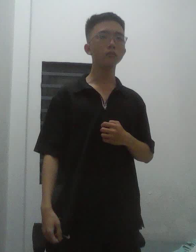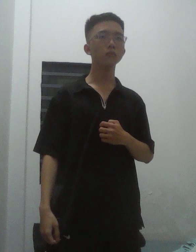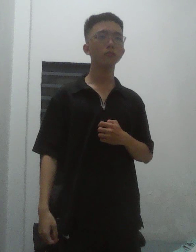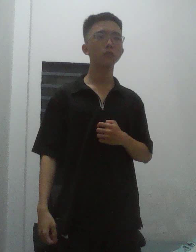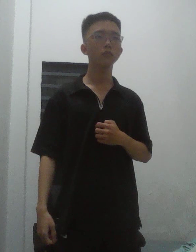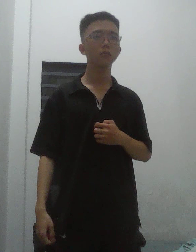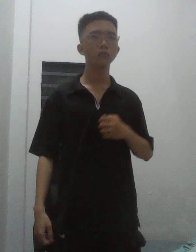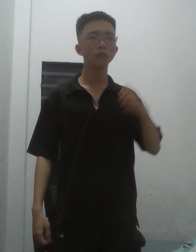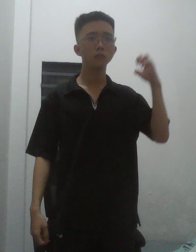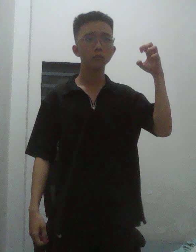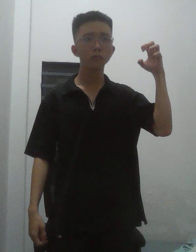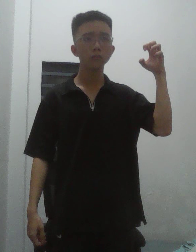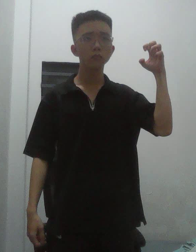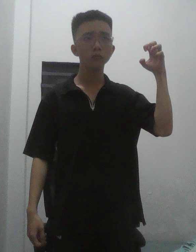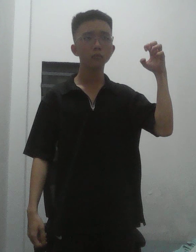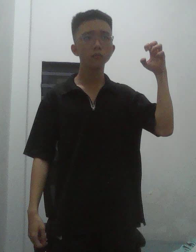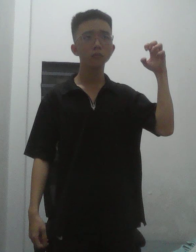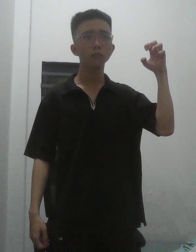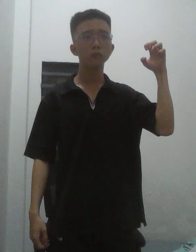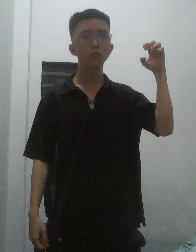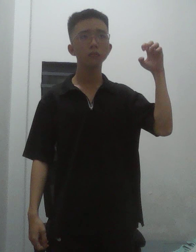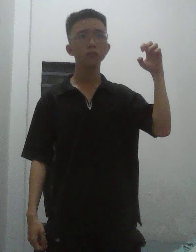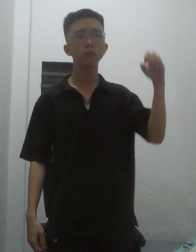tuc gian